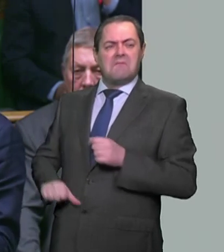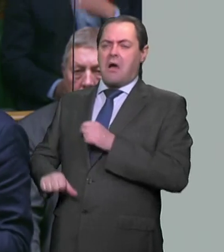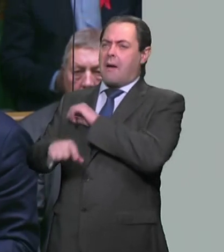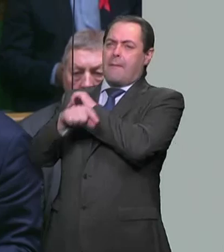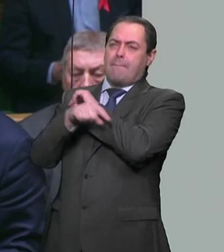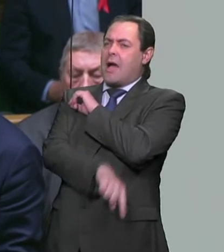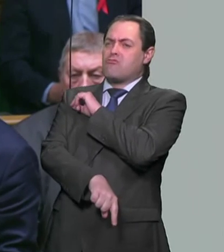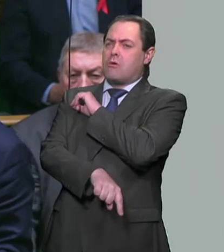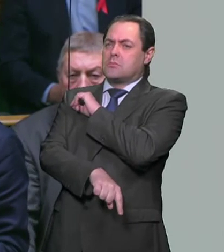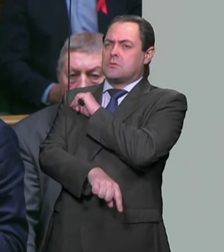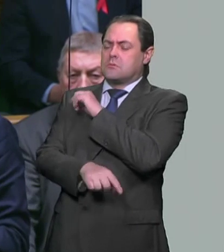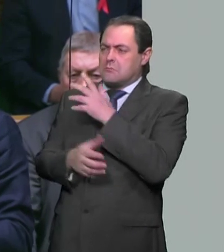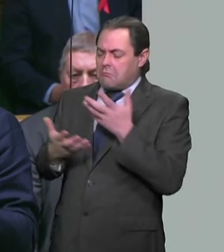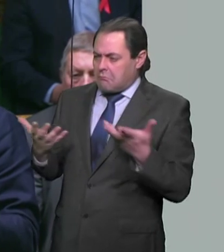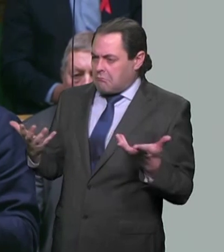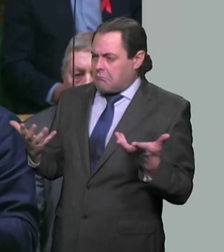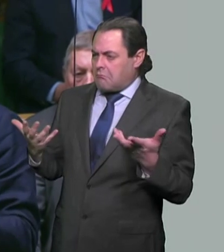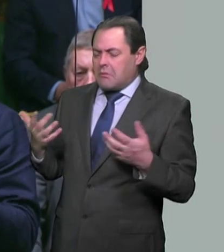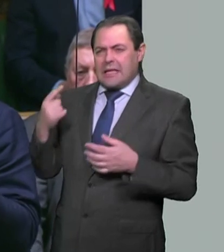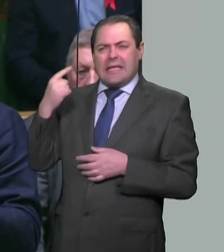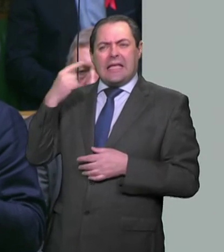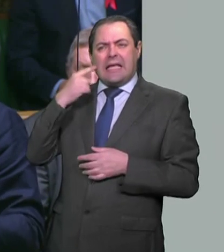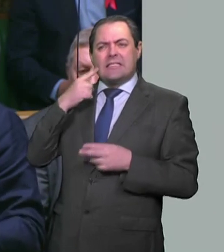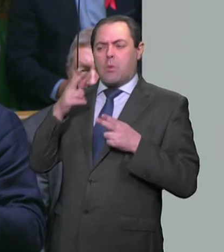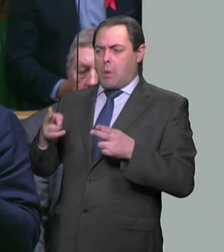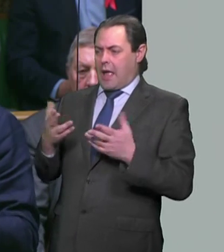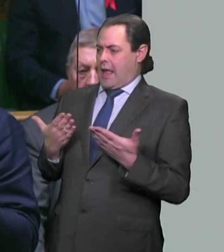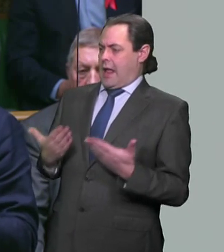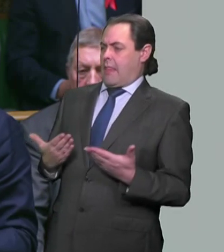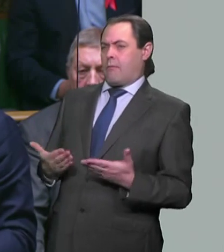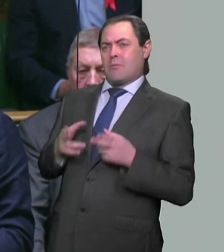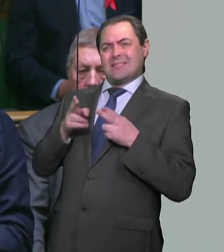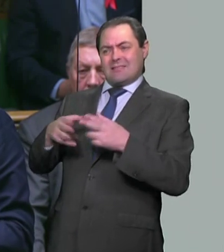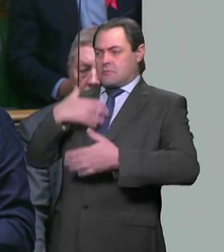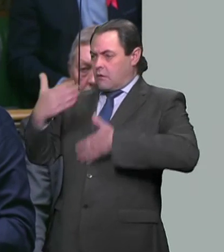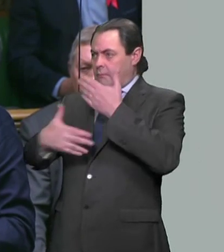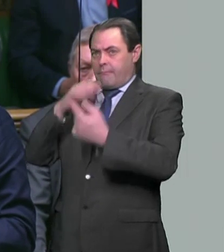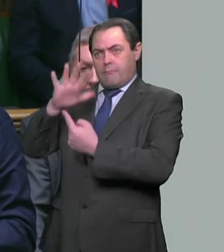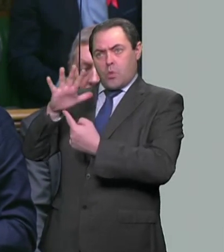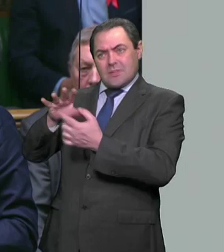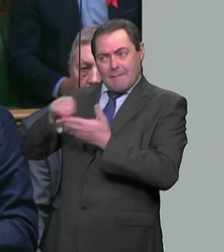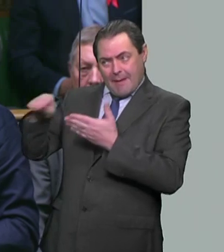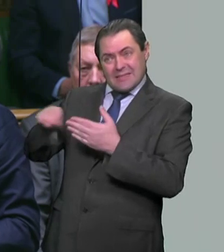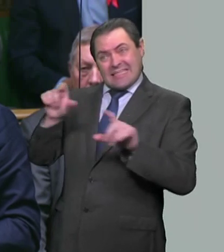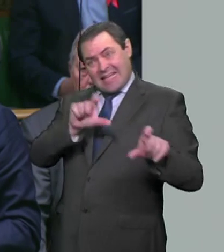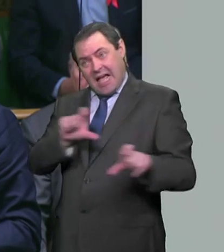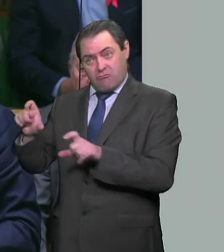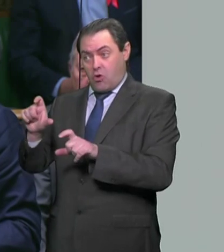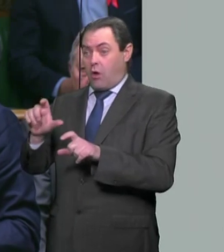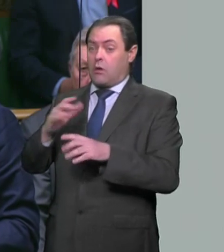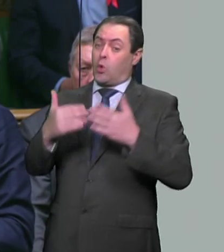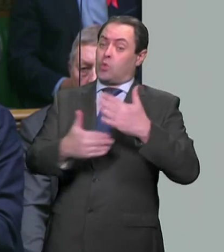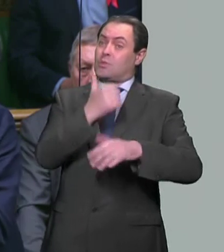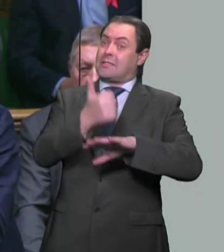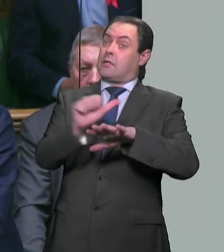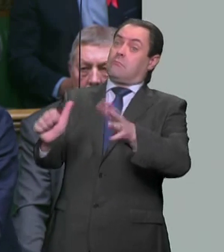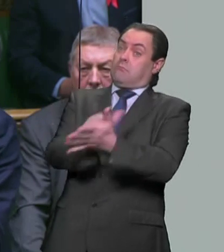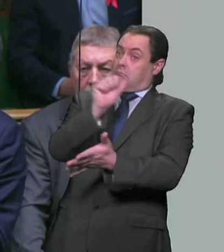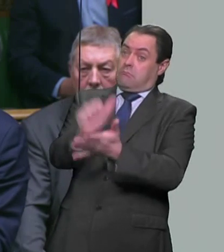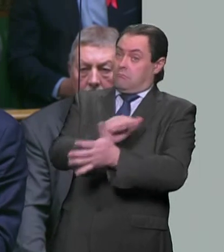There is an easy solution: stop cutting the current system’s essential payments until the new scheme is fully rolled out.